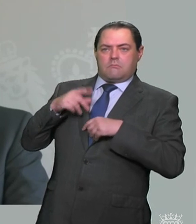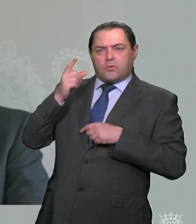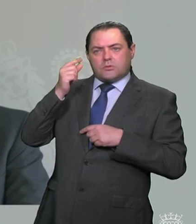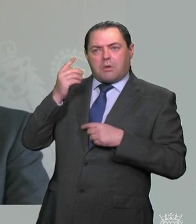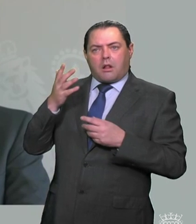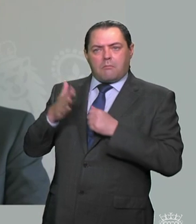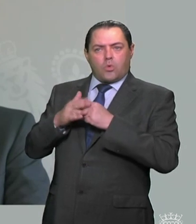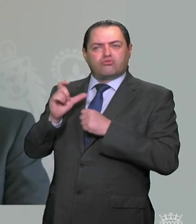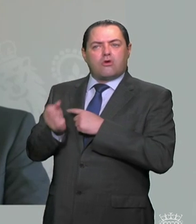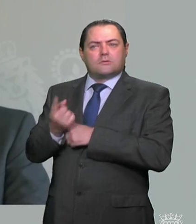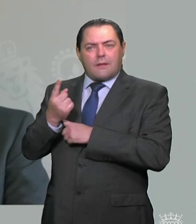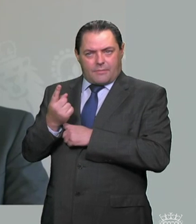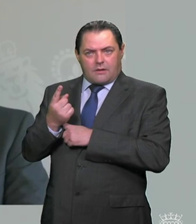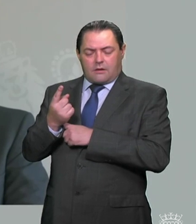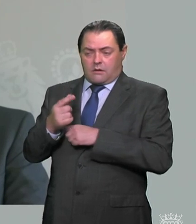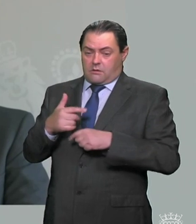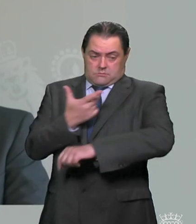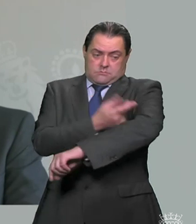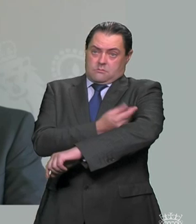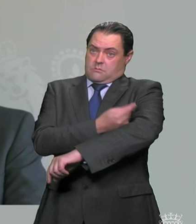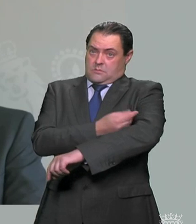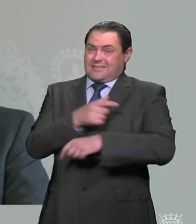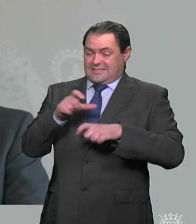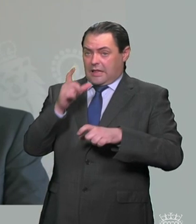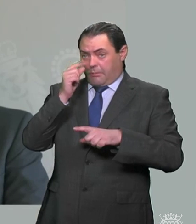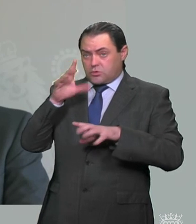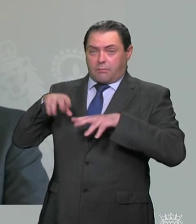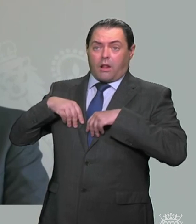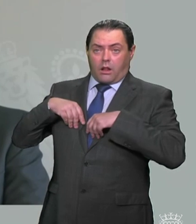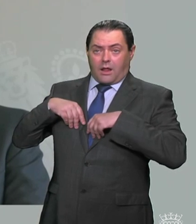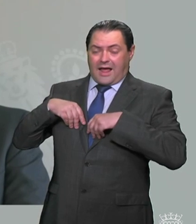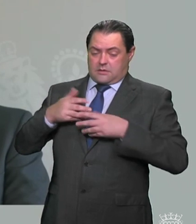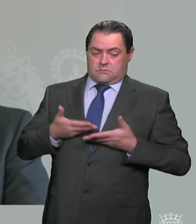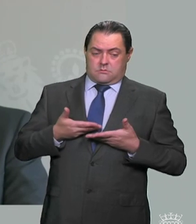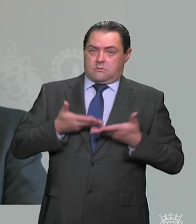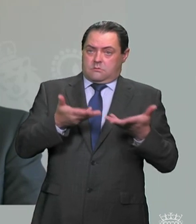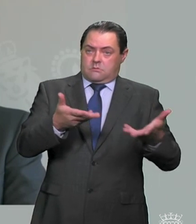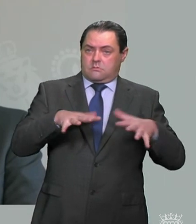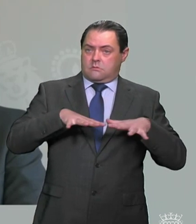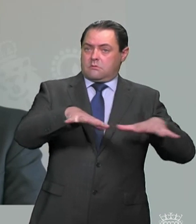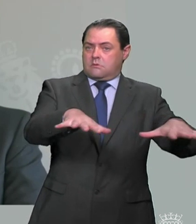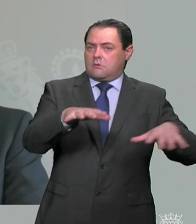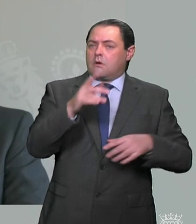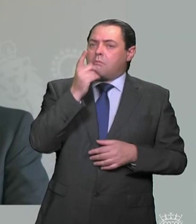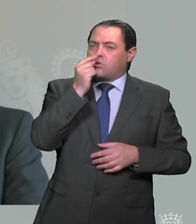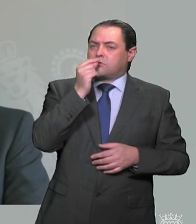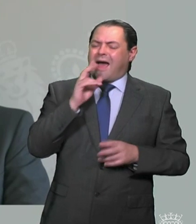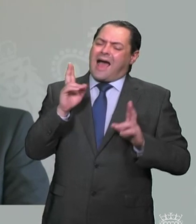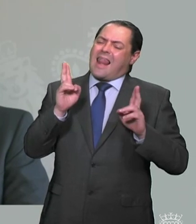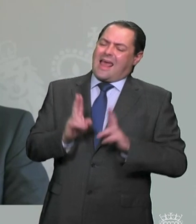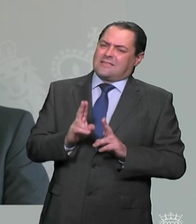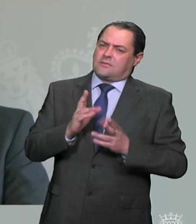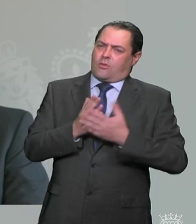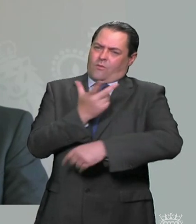Even if you have been vaccinated, you can still pass it on, although that risk is reduced.